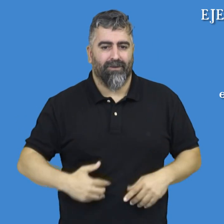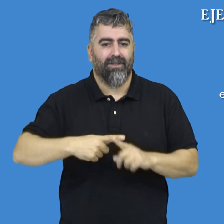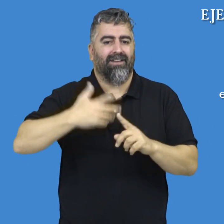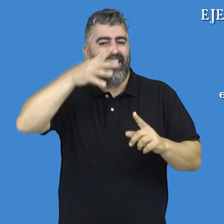nivel